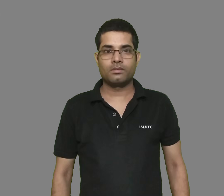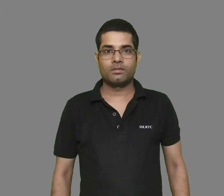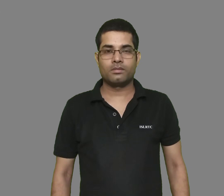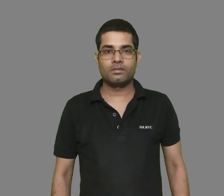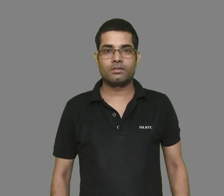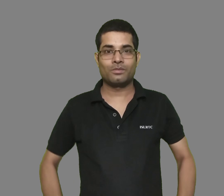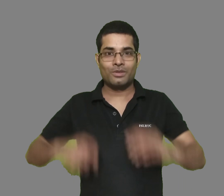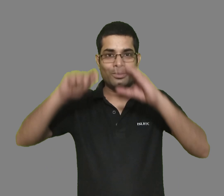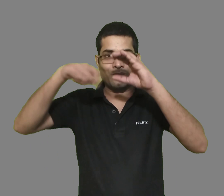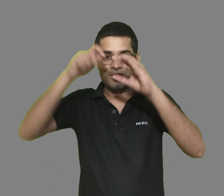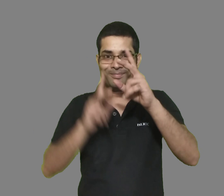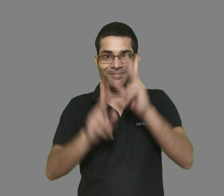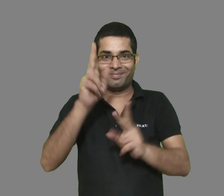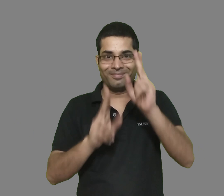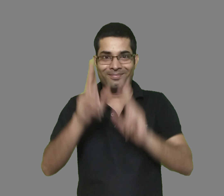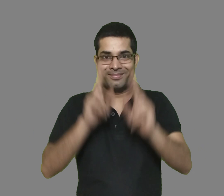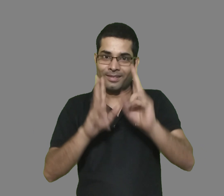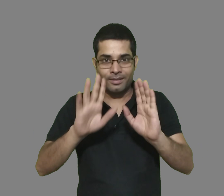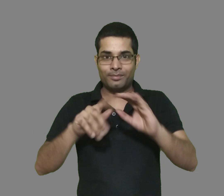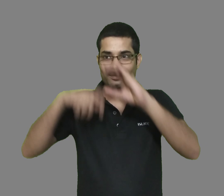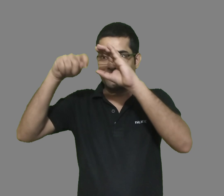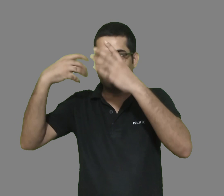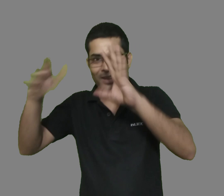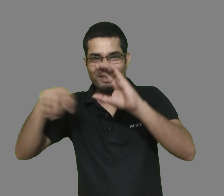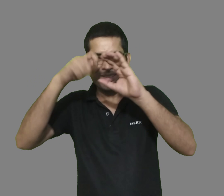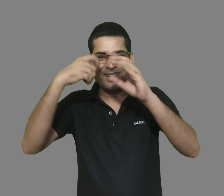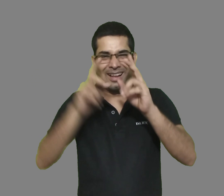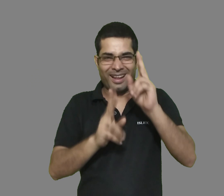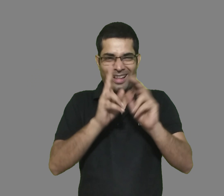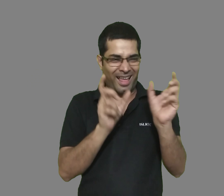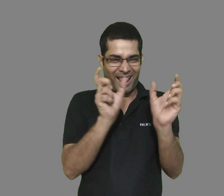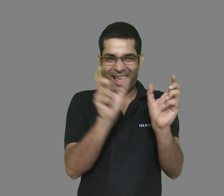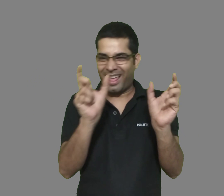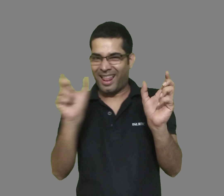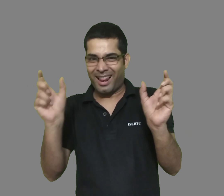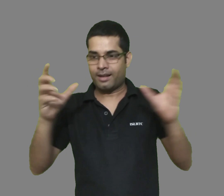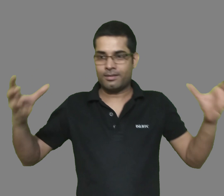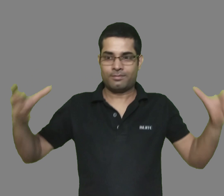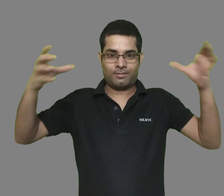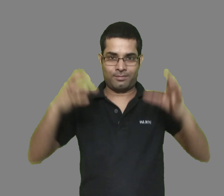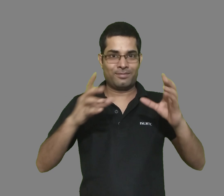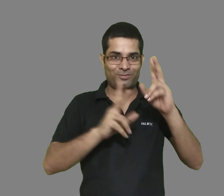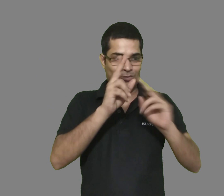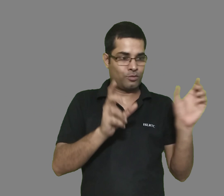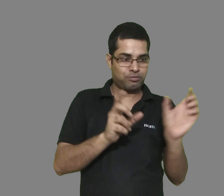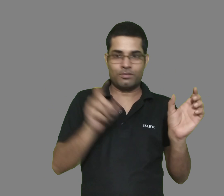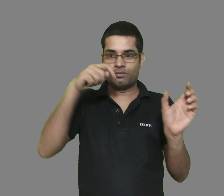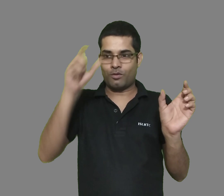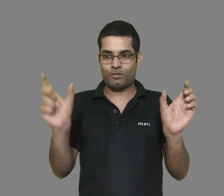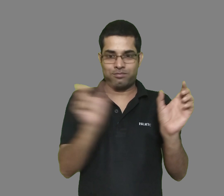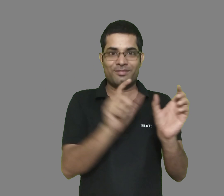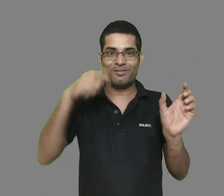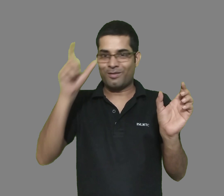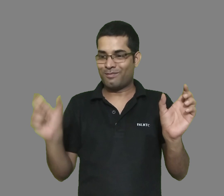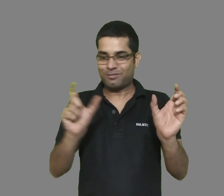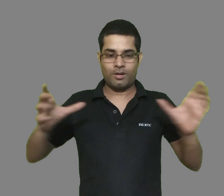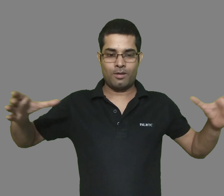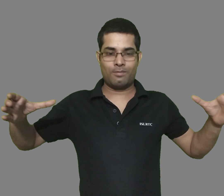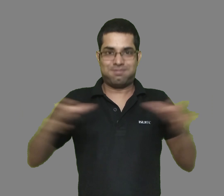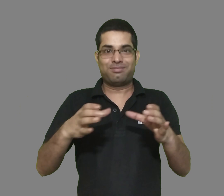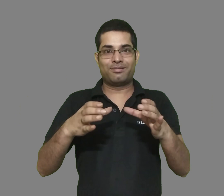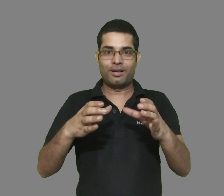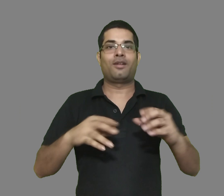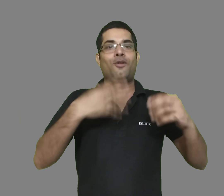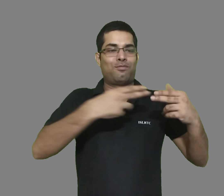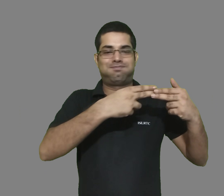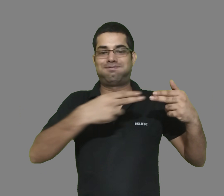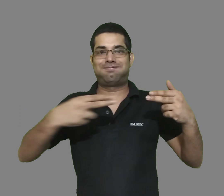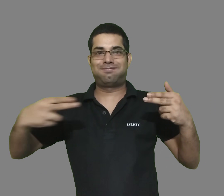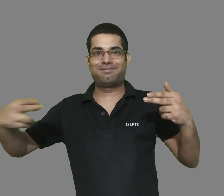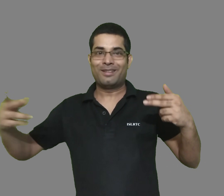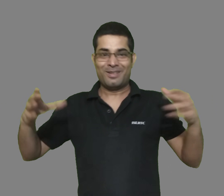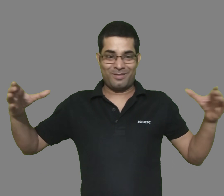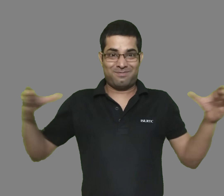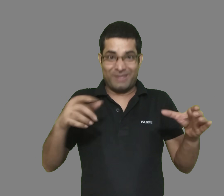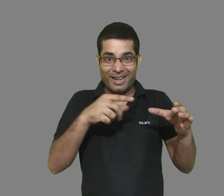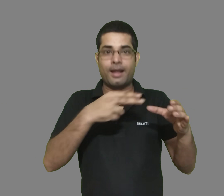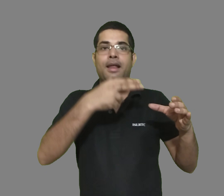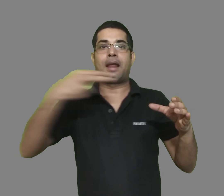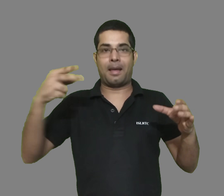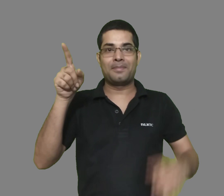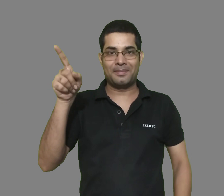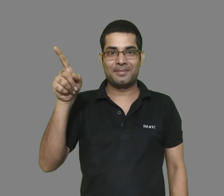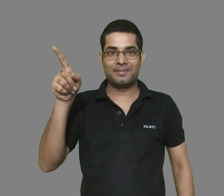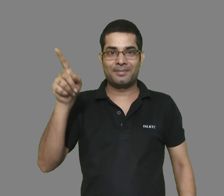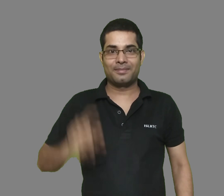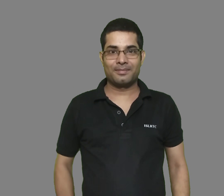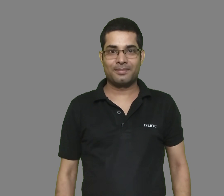Compositing